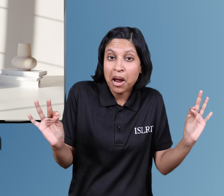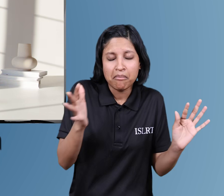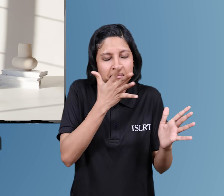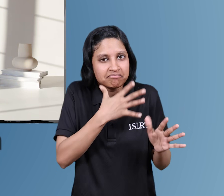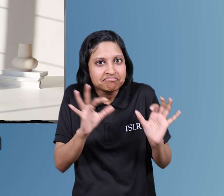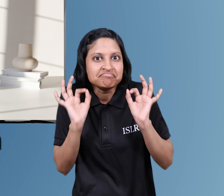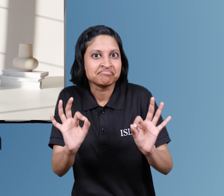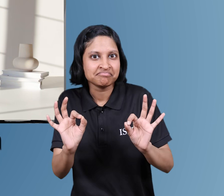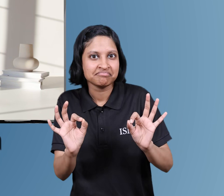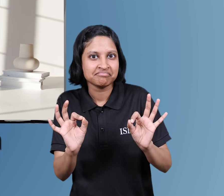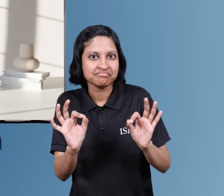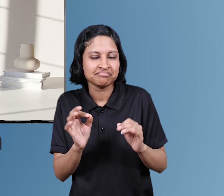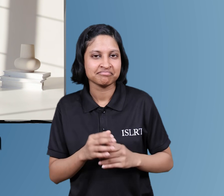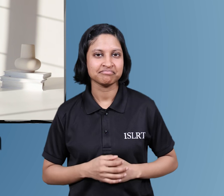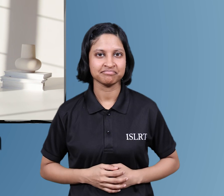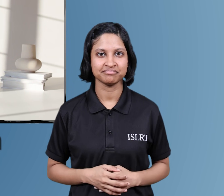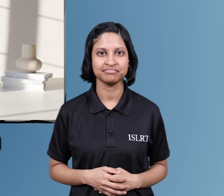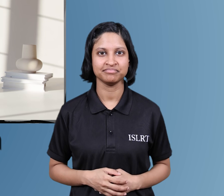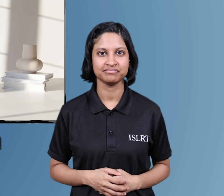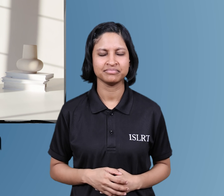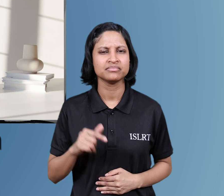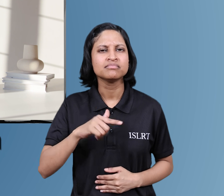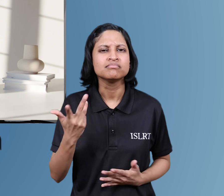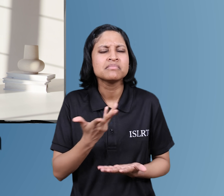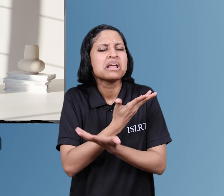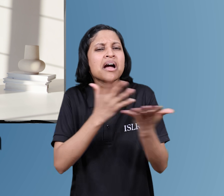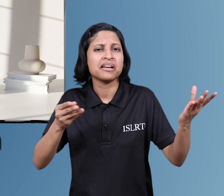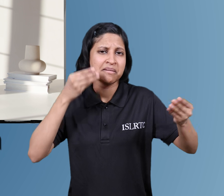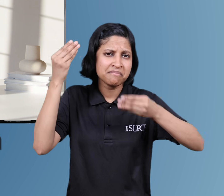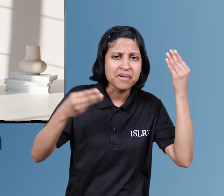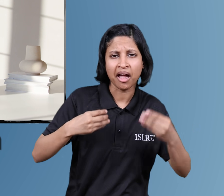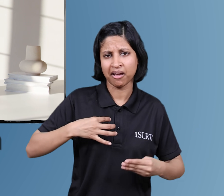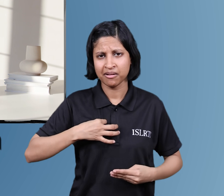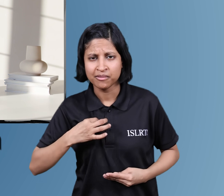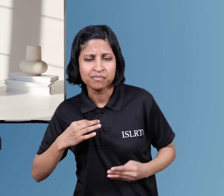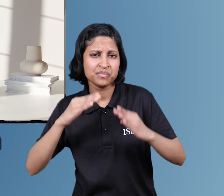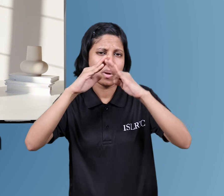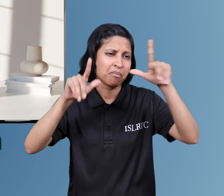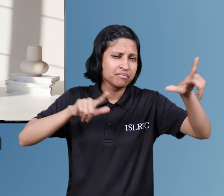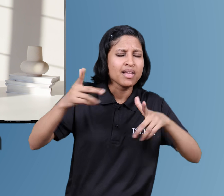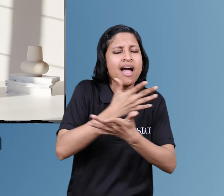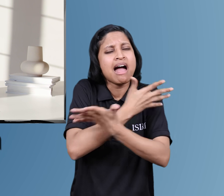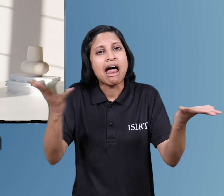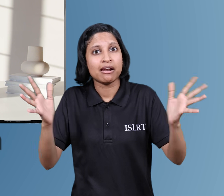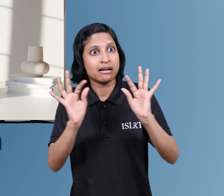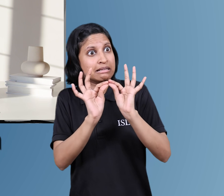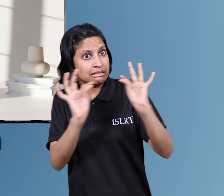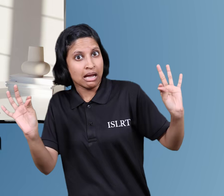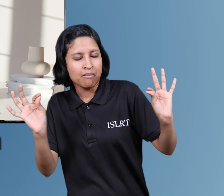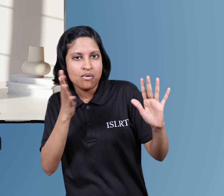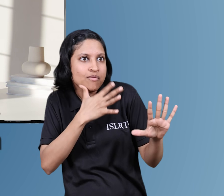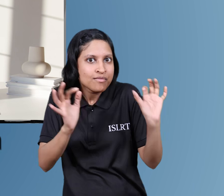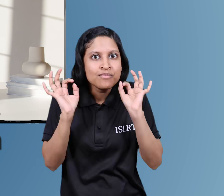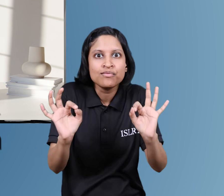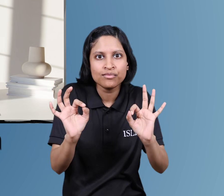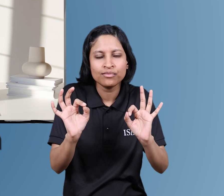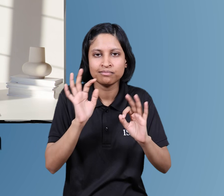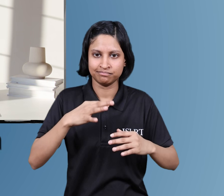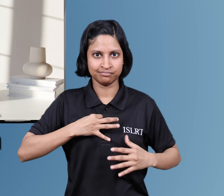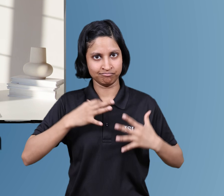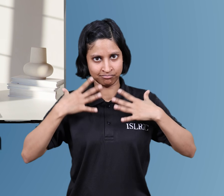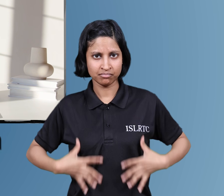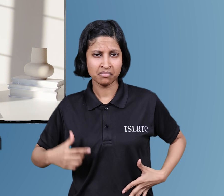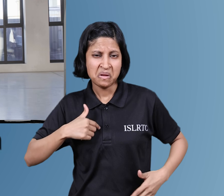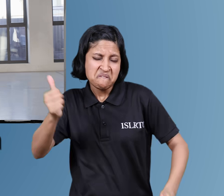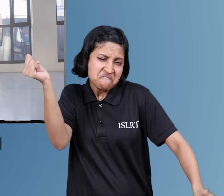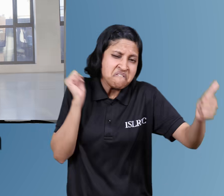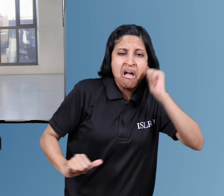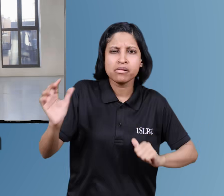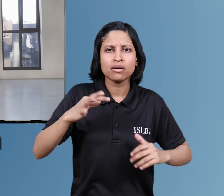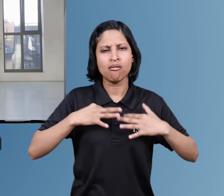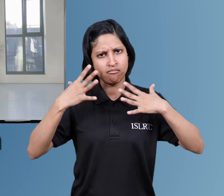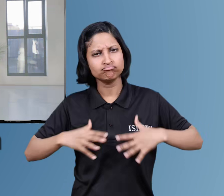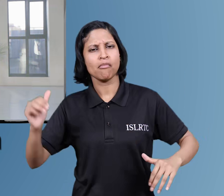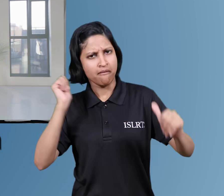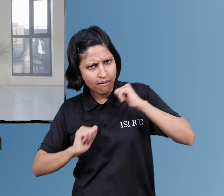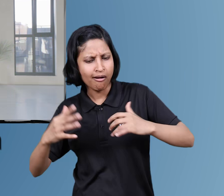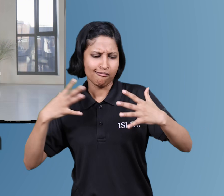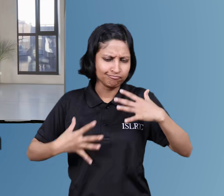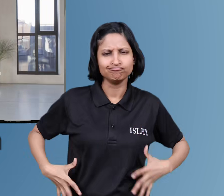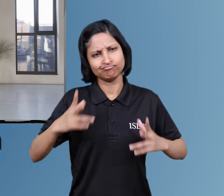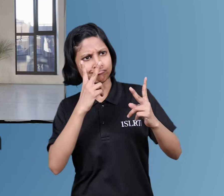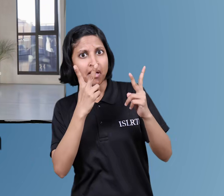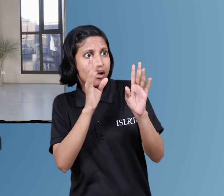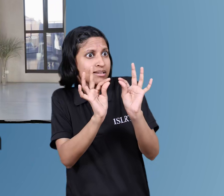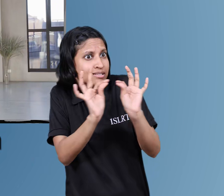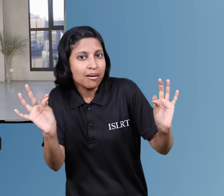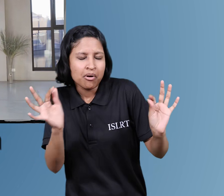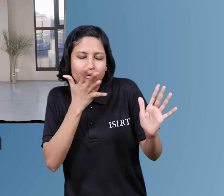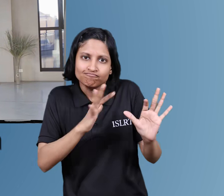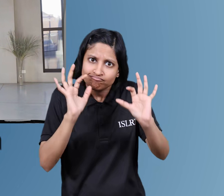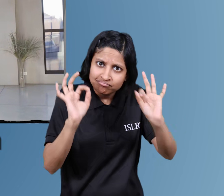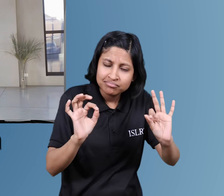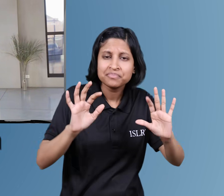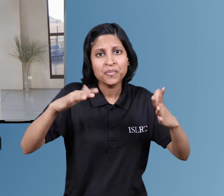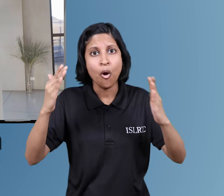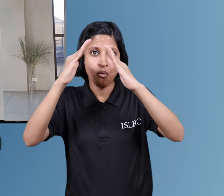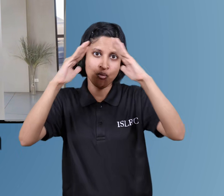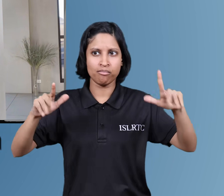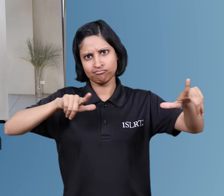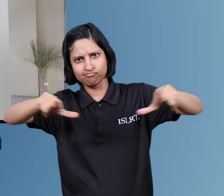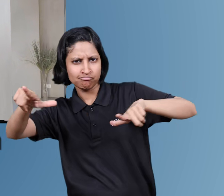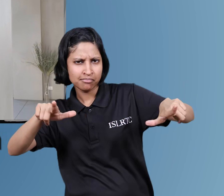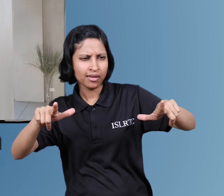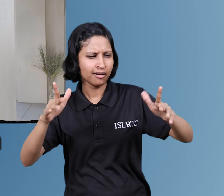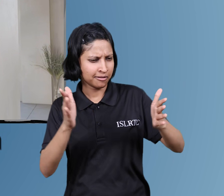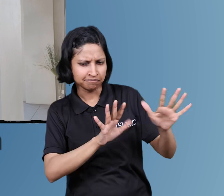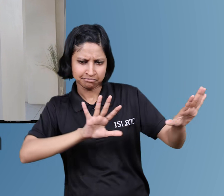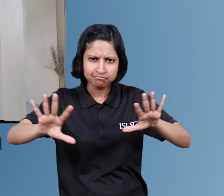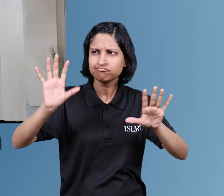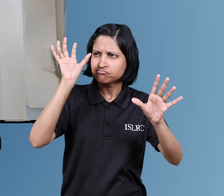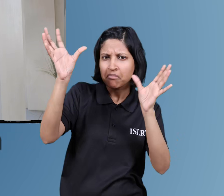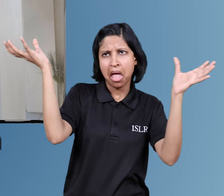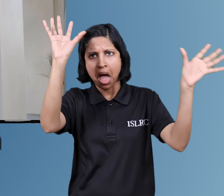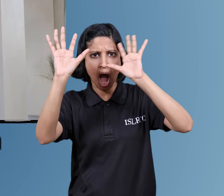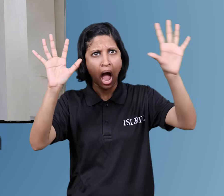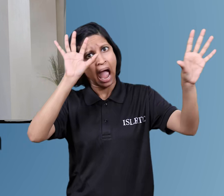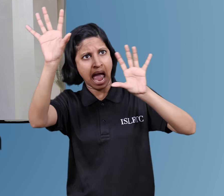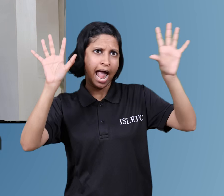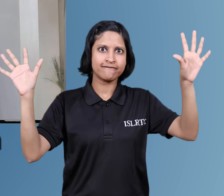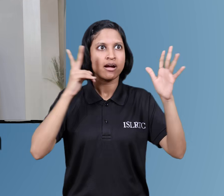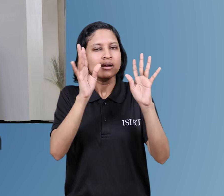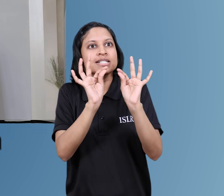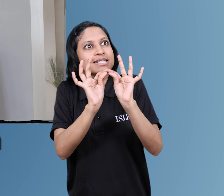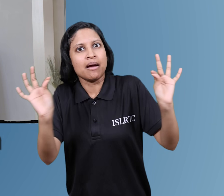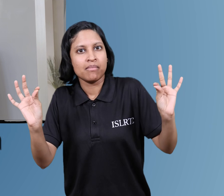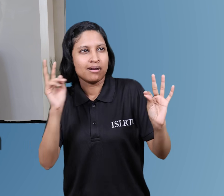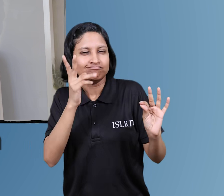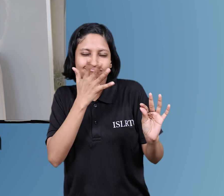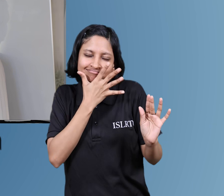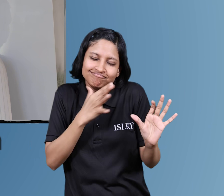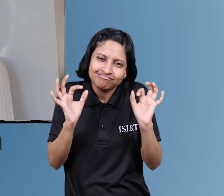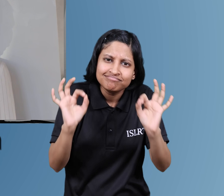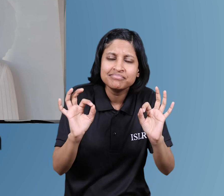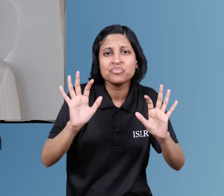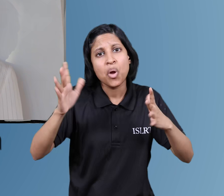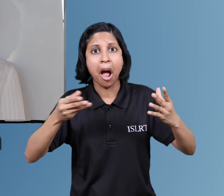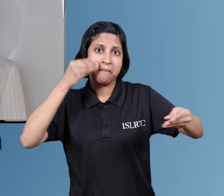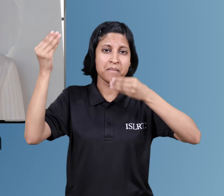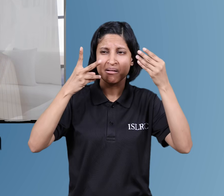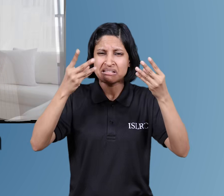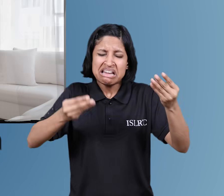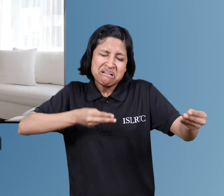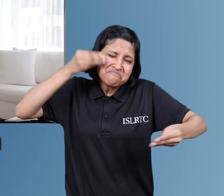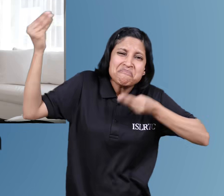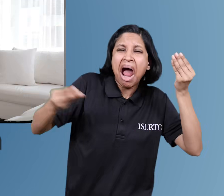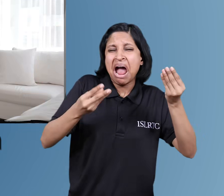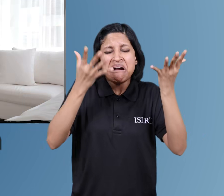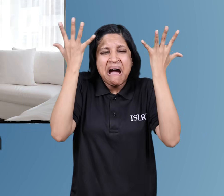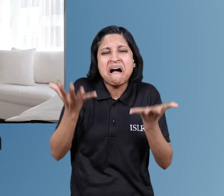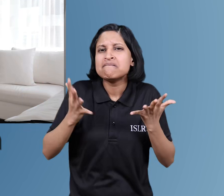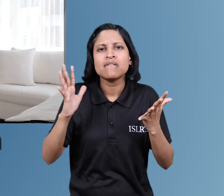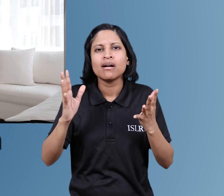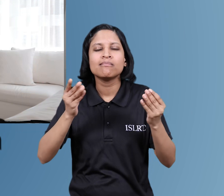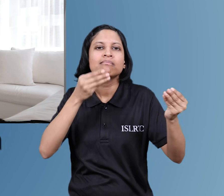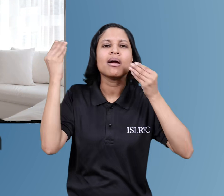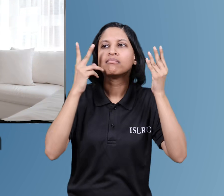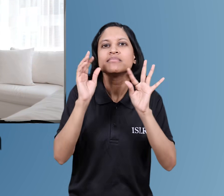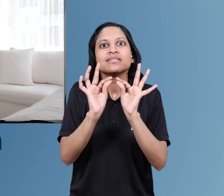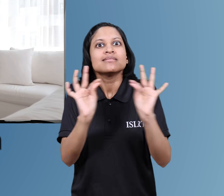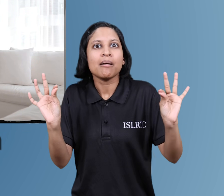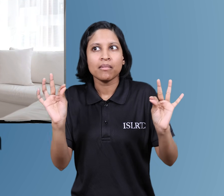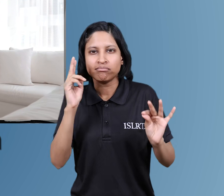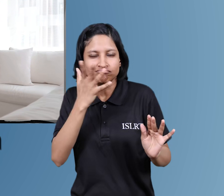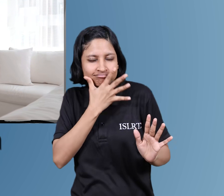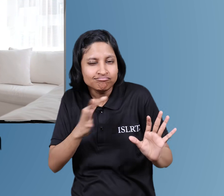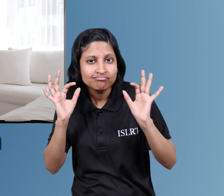Minimalism A design or lifestyle approach that emphasizes simplicity and utilizes minimal elements, such as minimalist fashion, home decor,